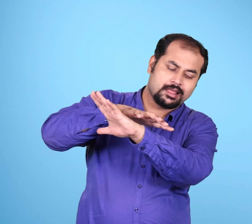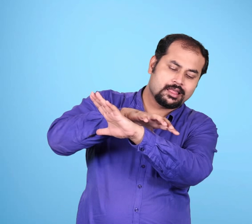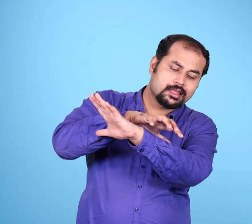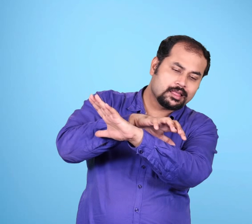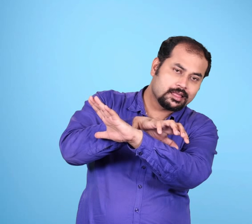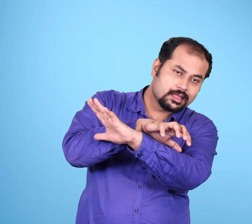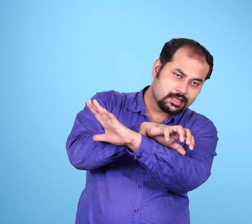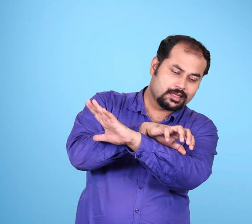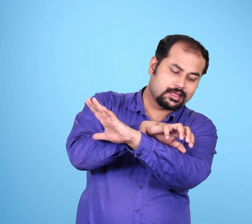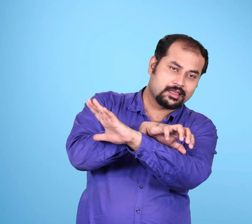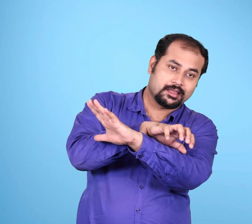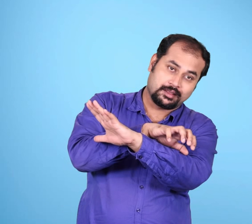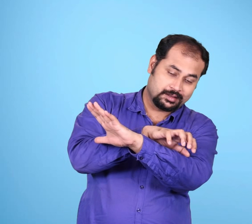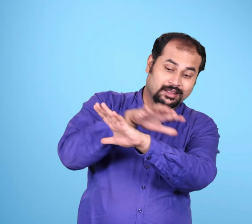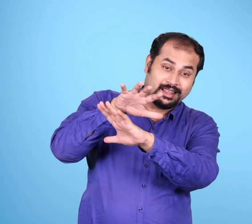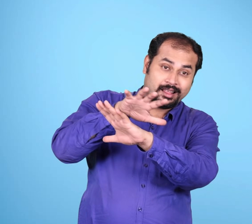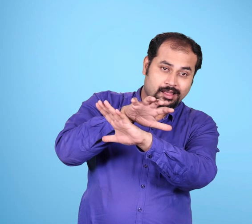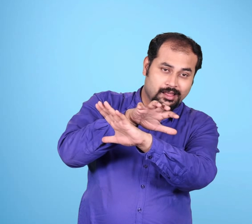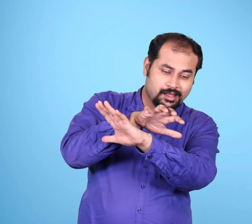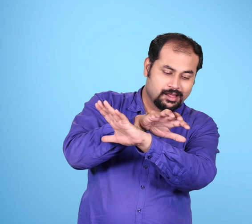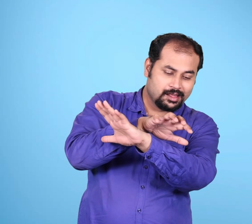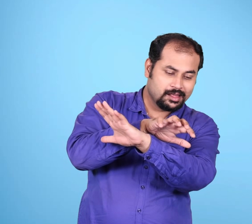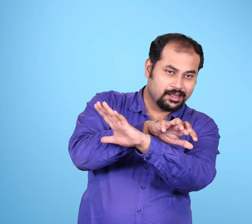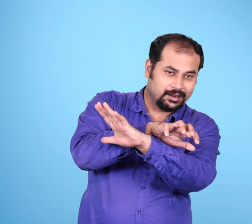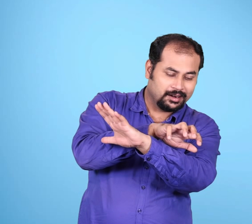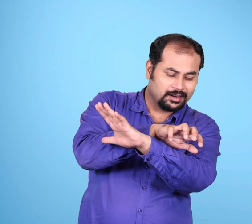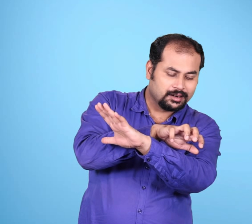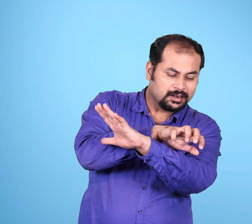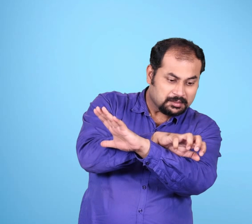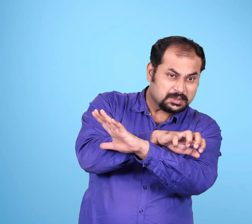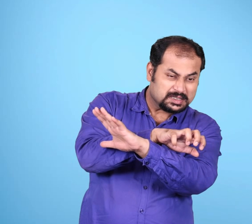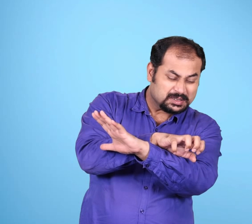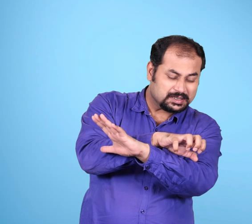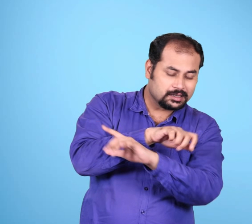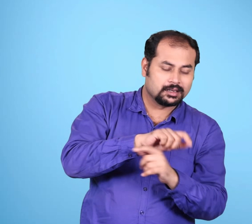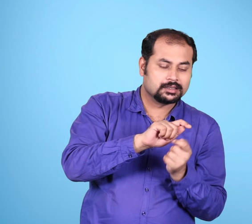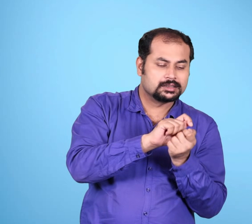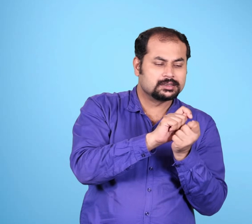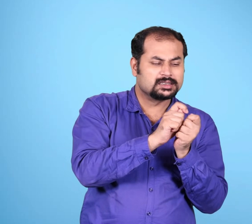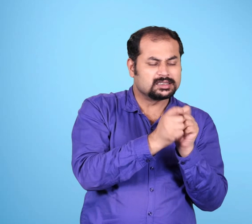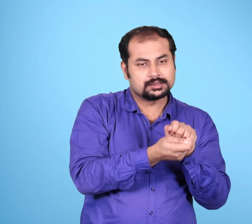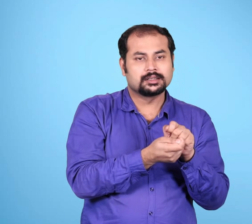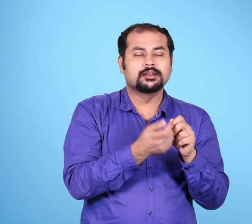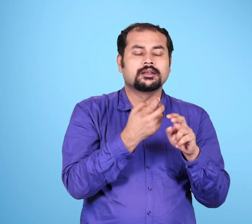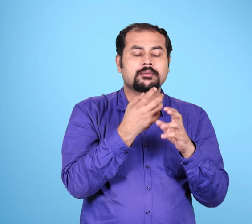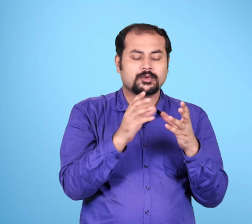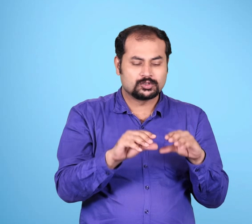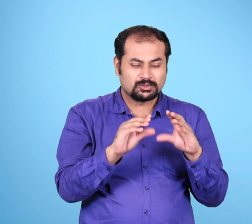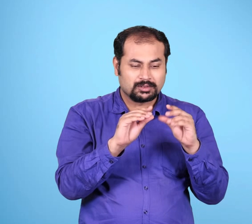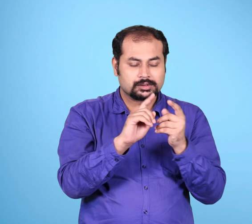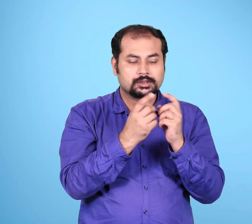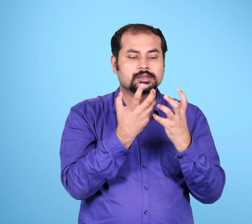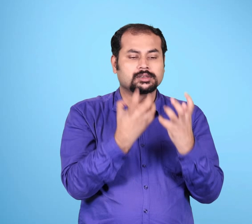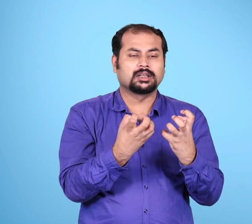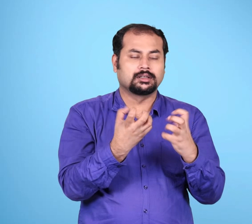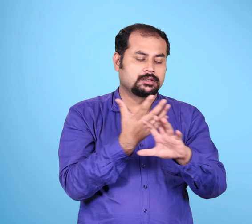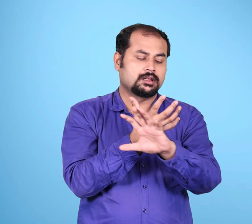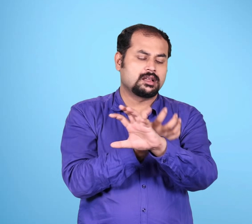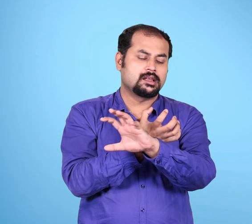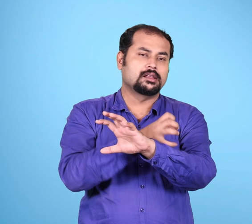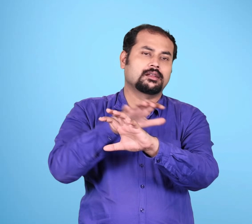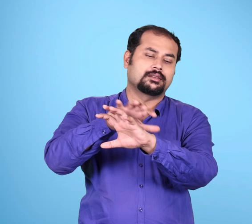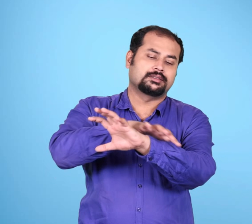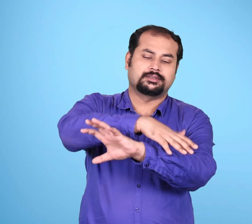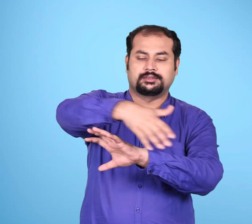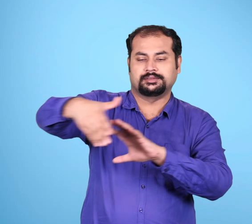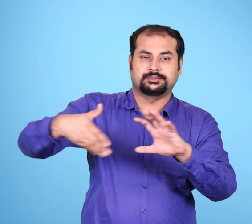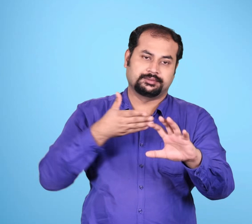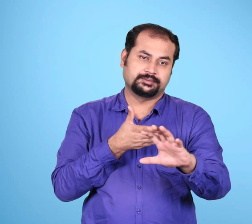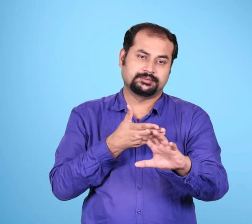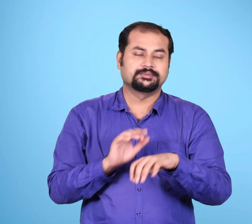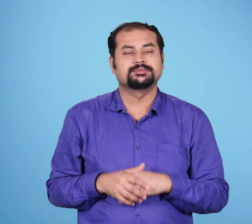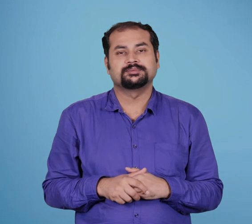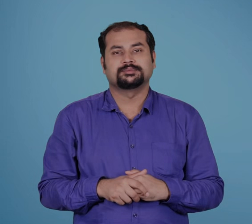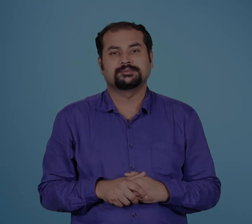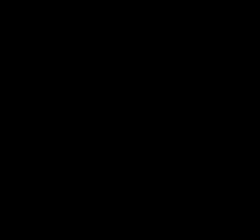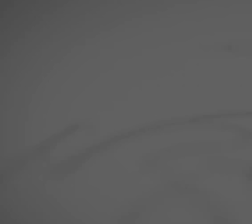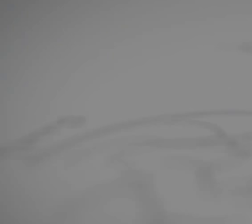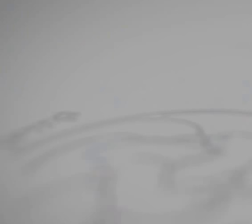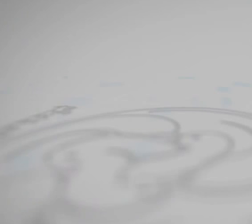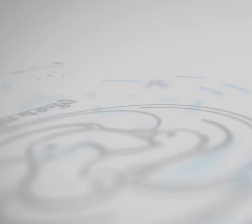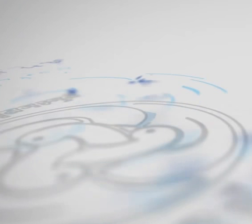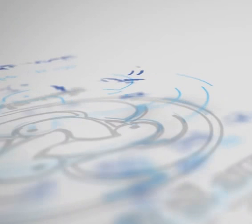down and becomes solid.